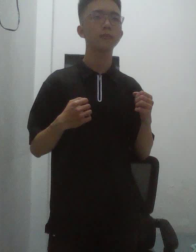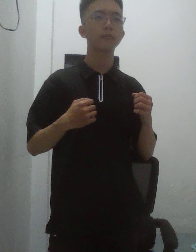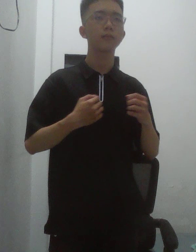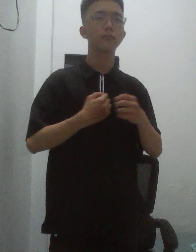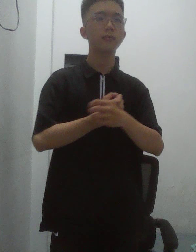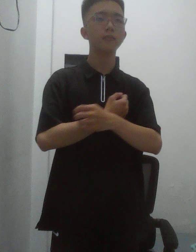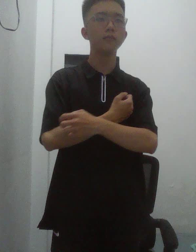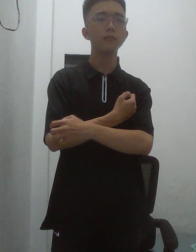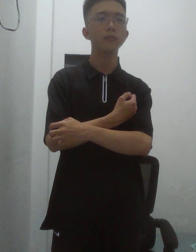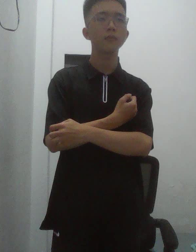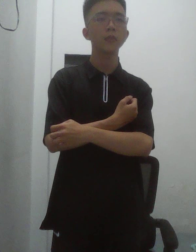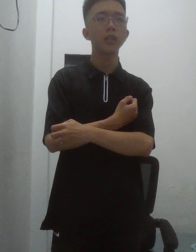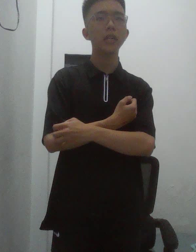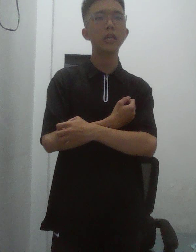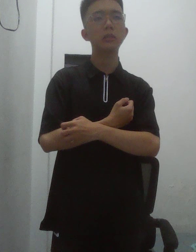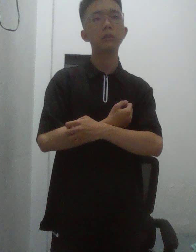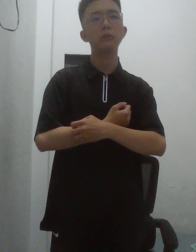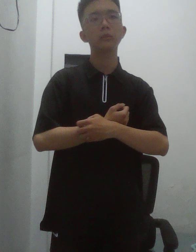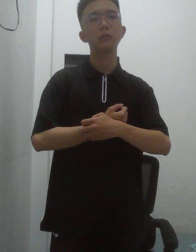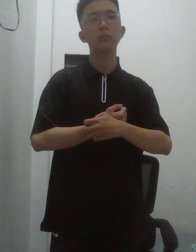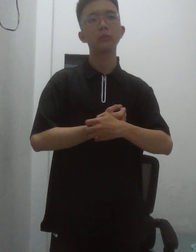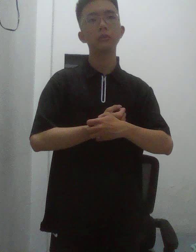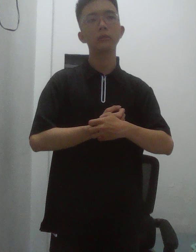ngheo